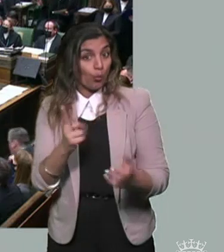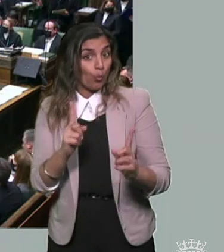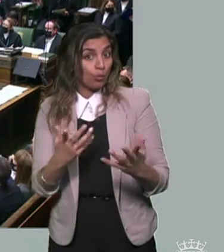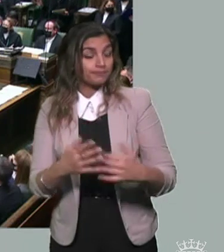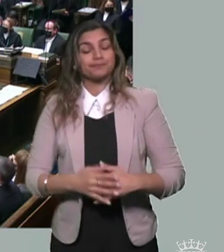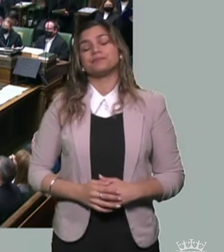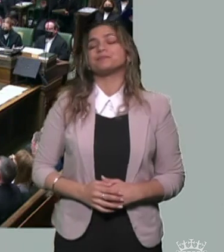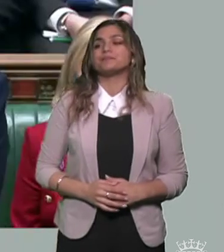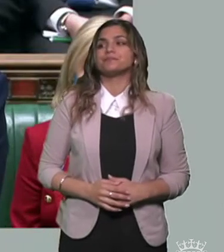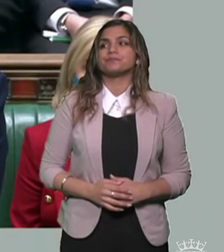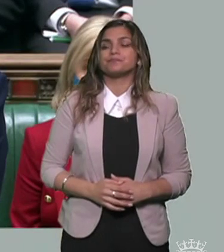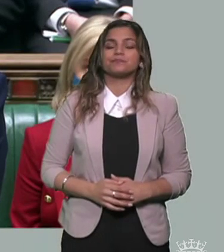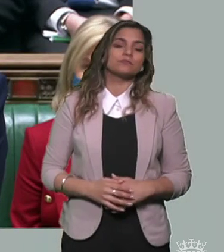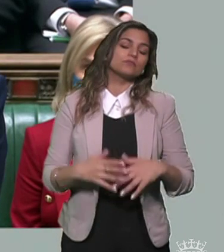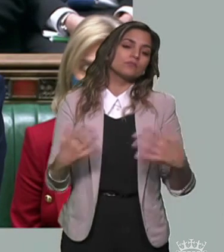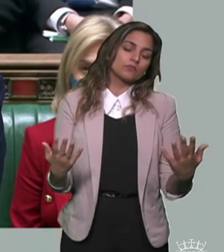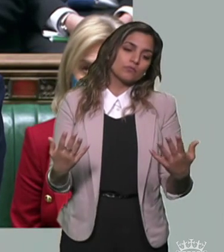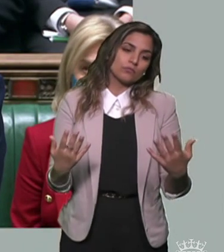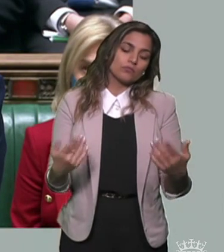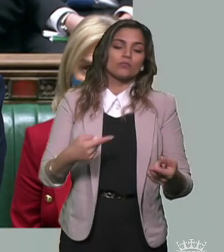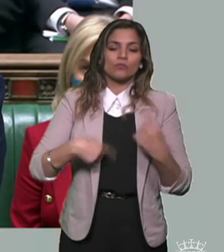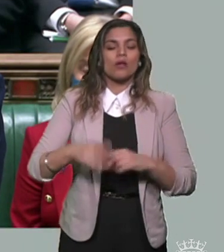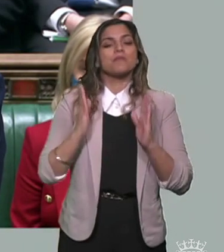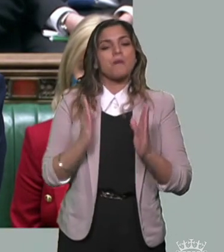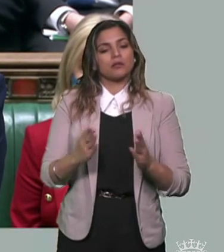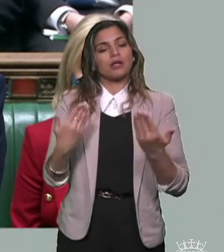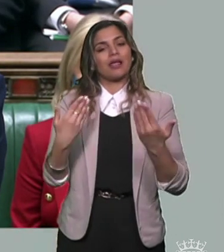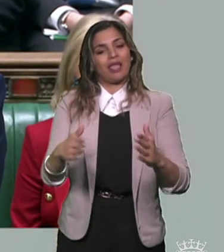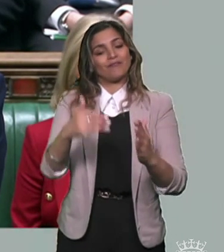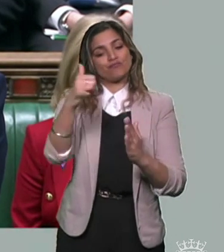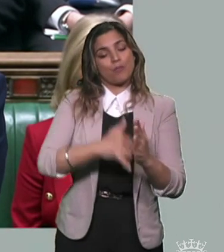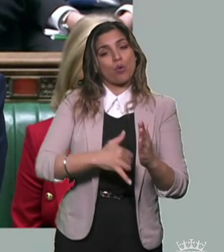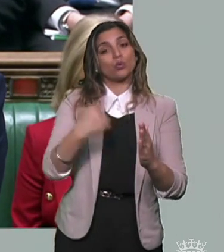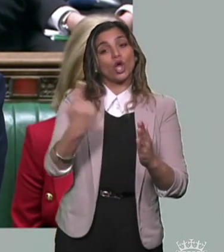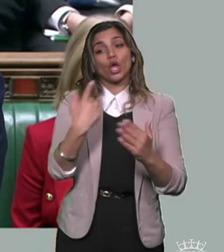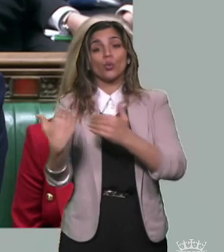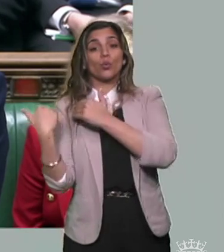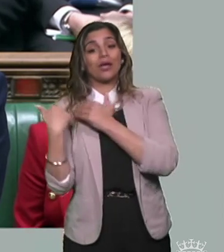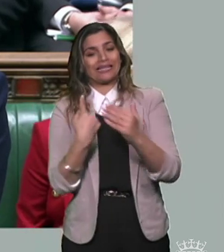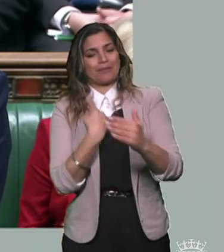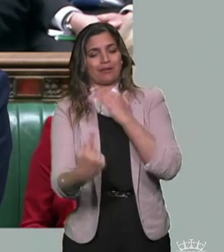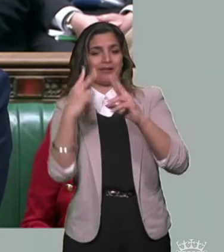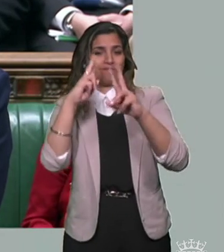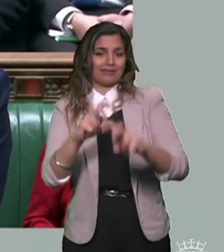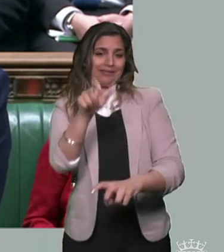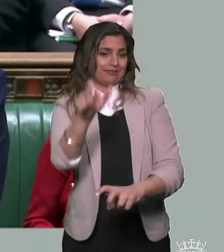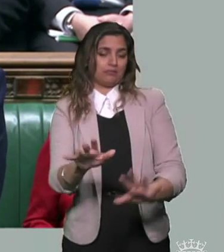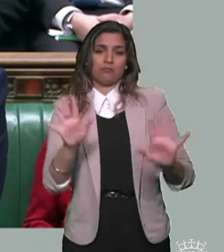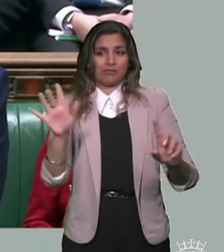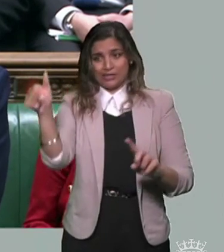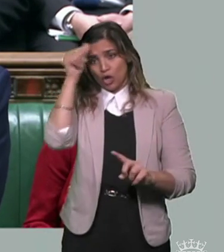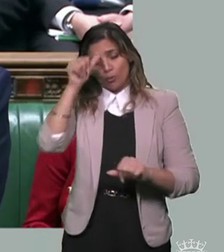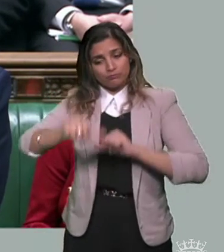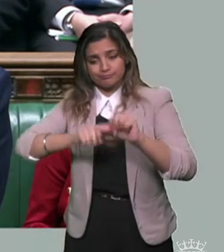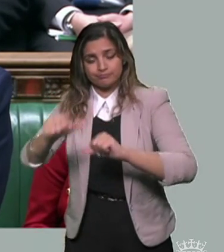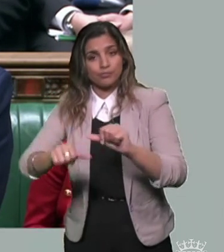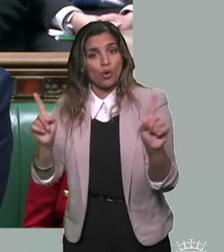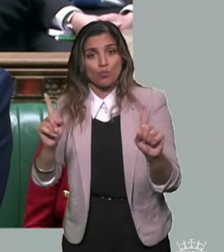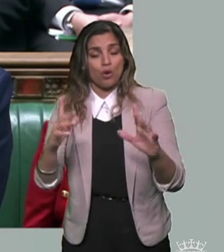What I can tell the right honourable and learned Gentleman is that we have to leave the report to the independent investigator, as he knows.